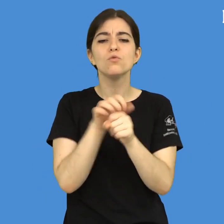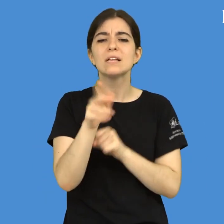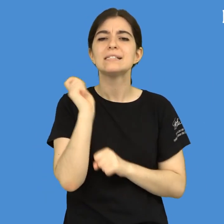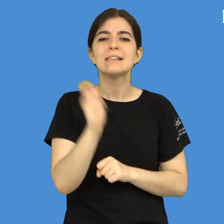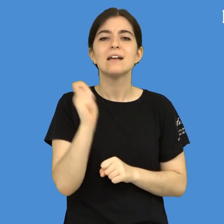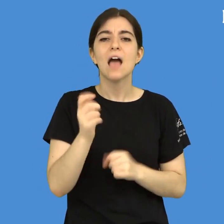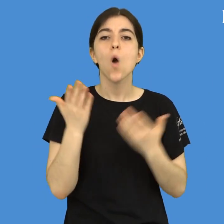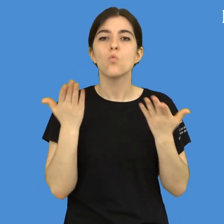frecuente